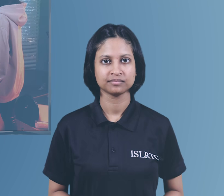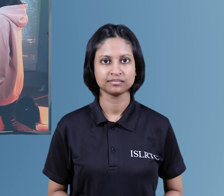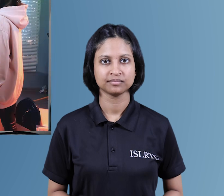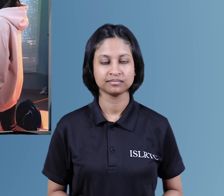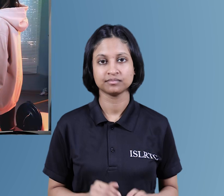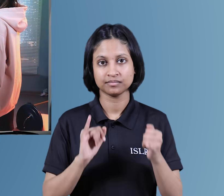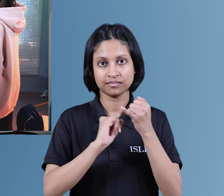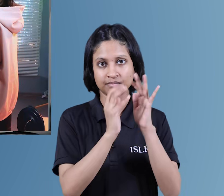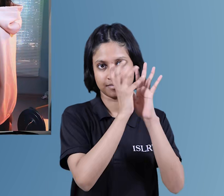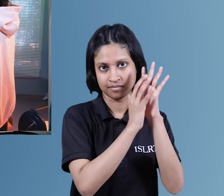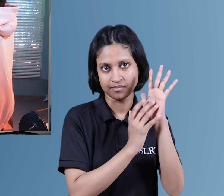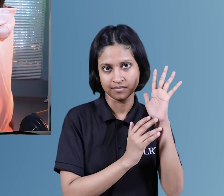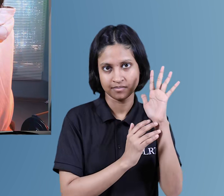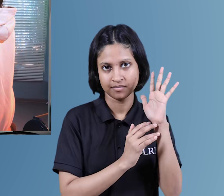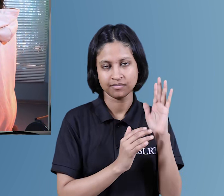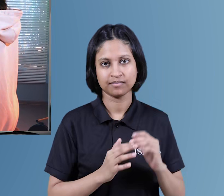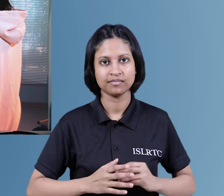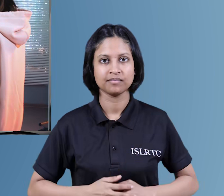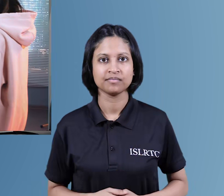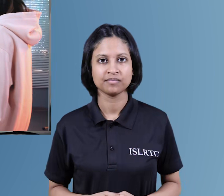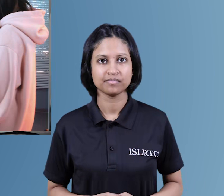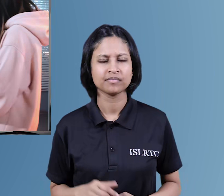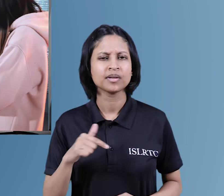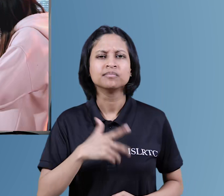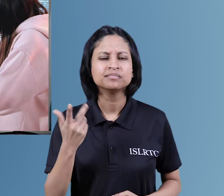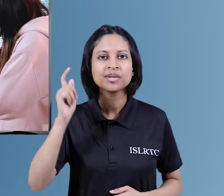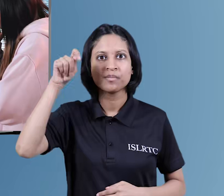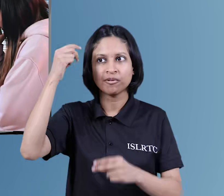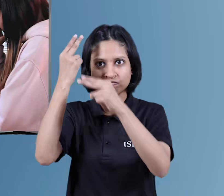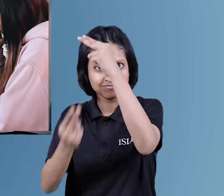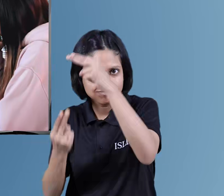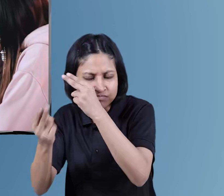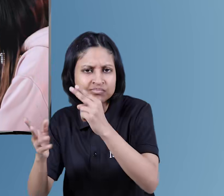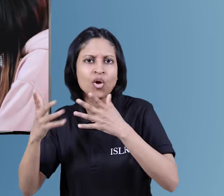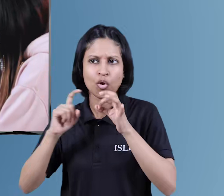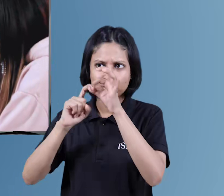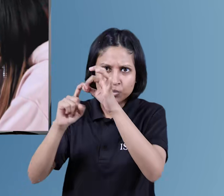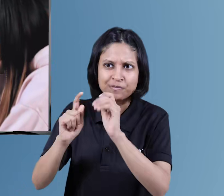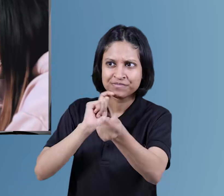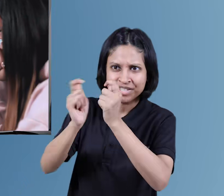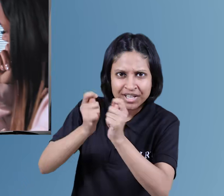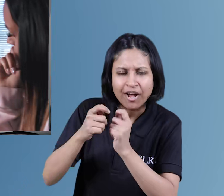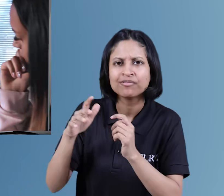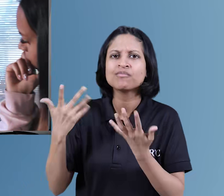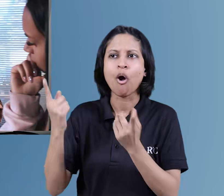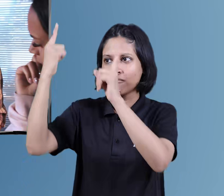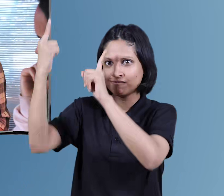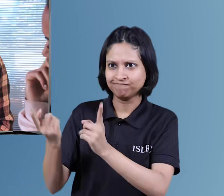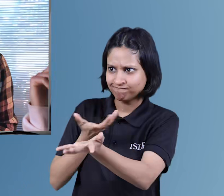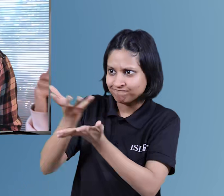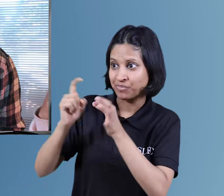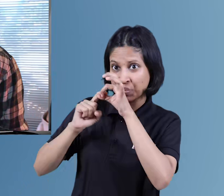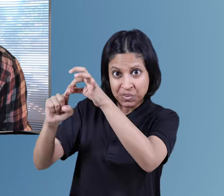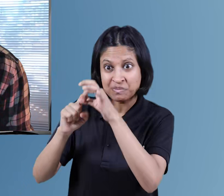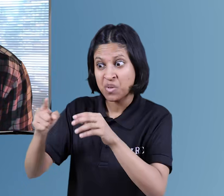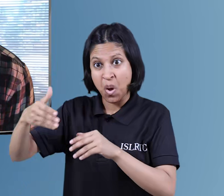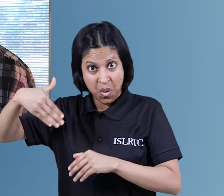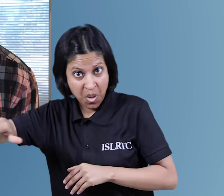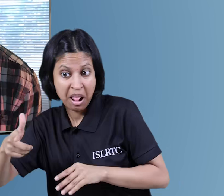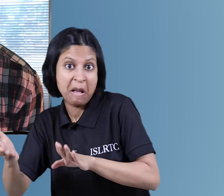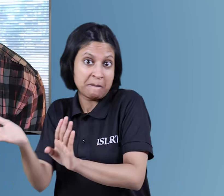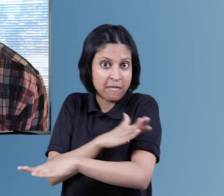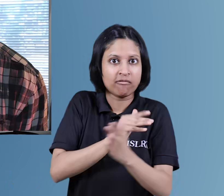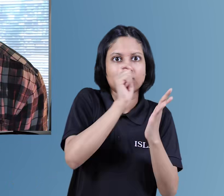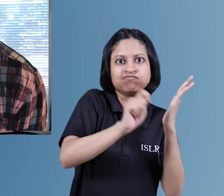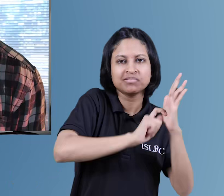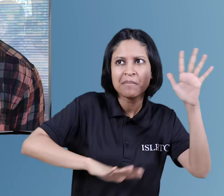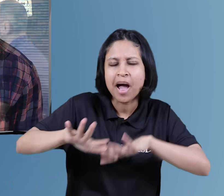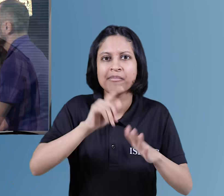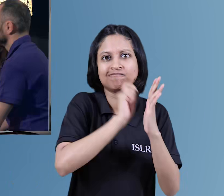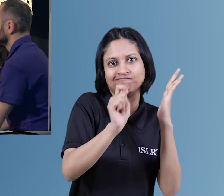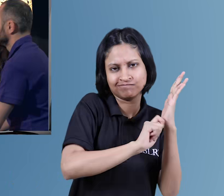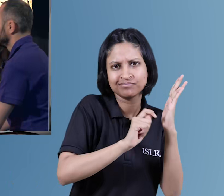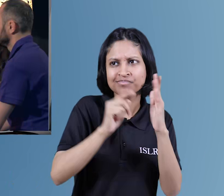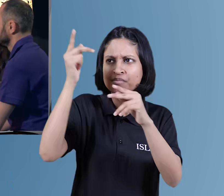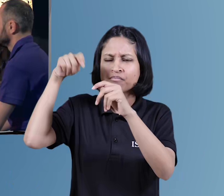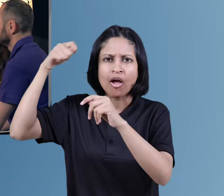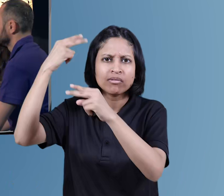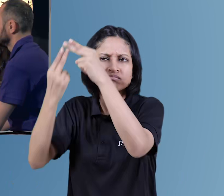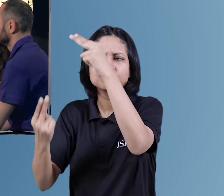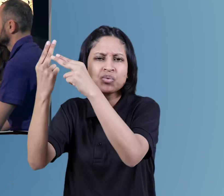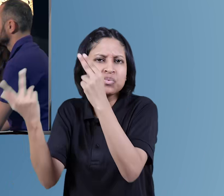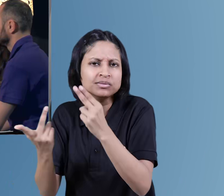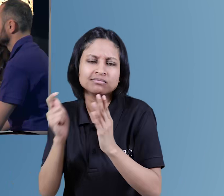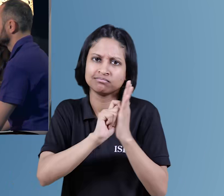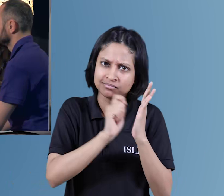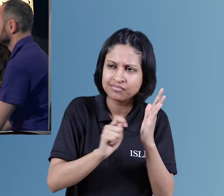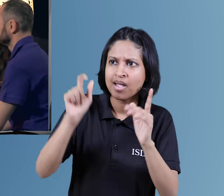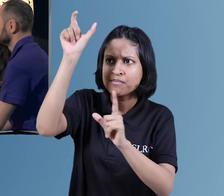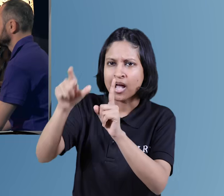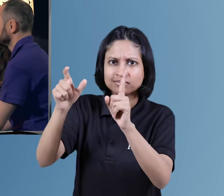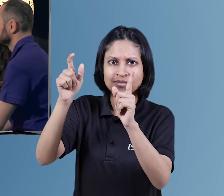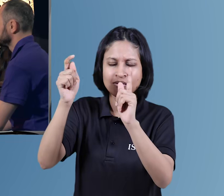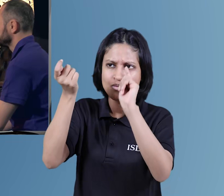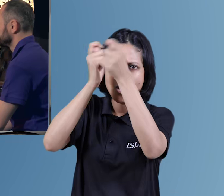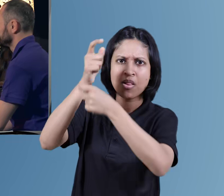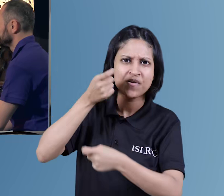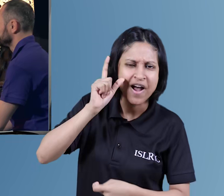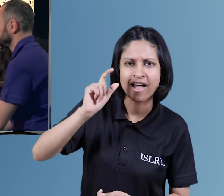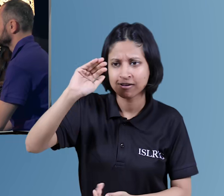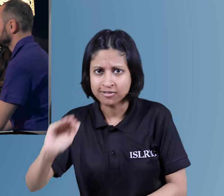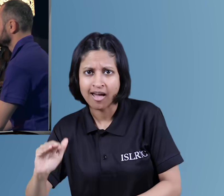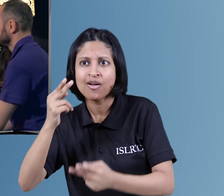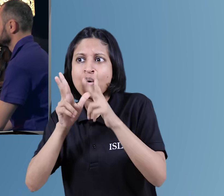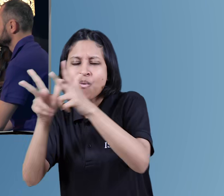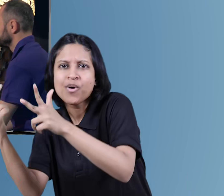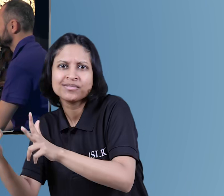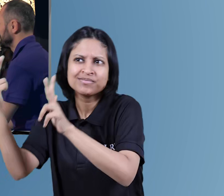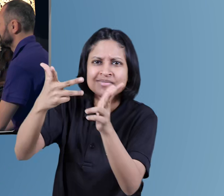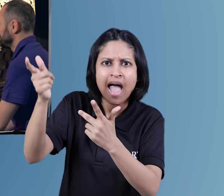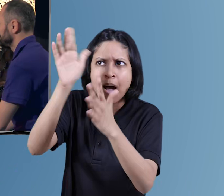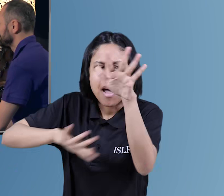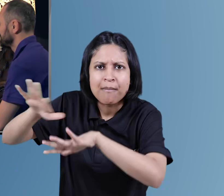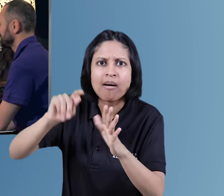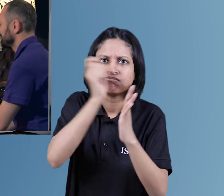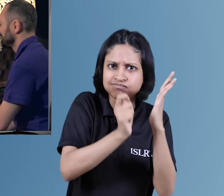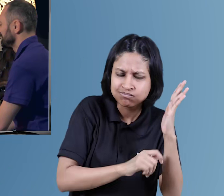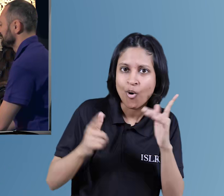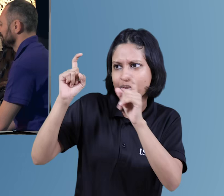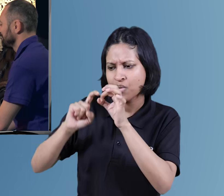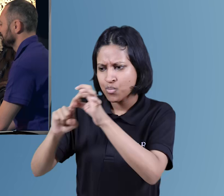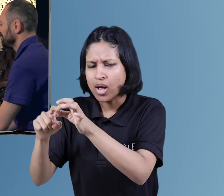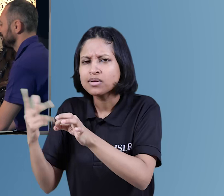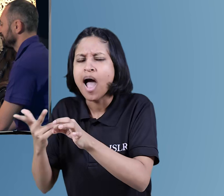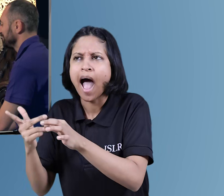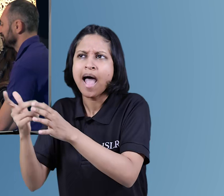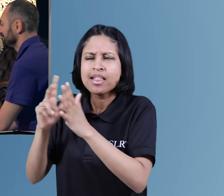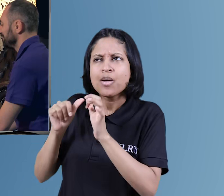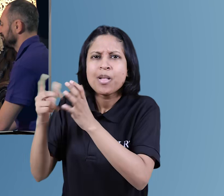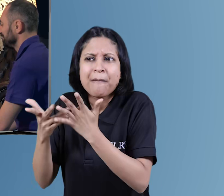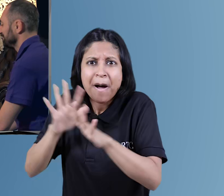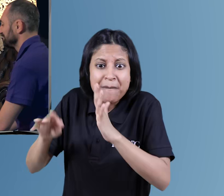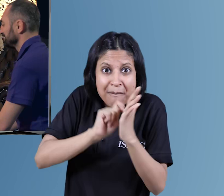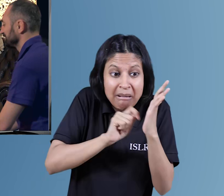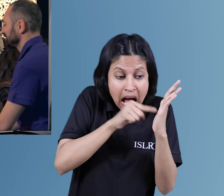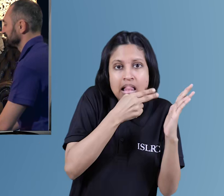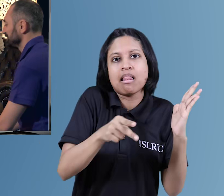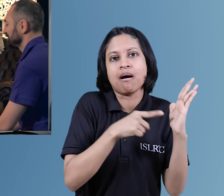Script the written text of a film, broadcast, or talk show, including dialog and directions for the cast. It is usually created in pre-production and is followed by actors or presenters. For instance, it contains the dialog between characters in a film or talk show.